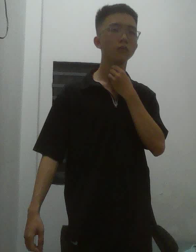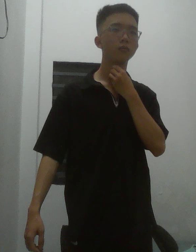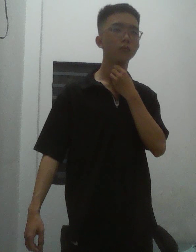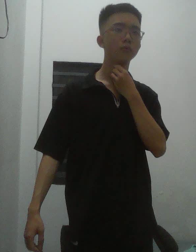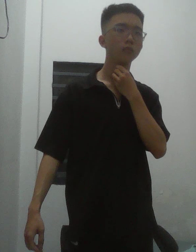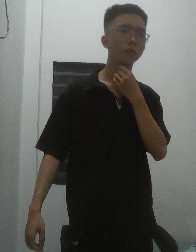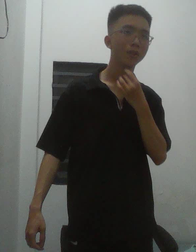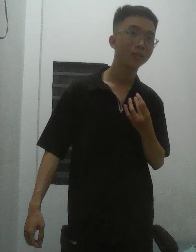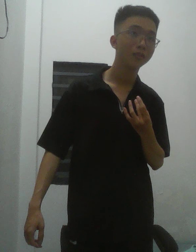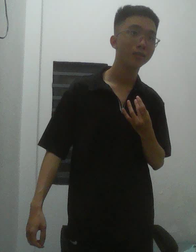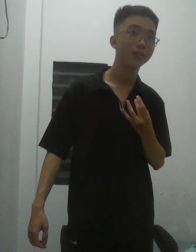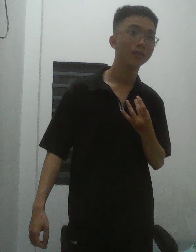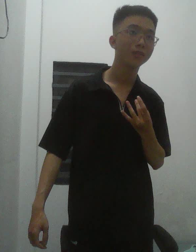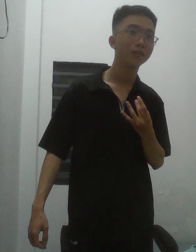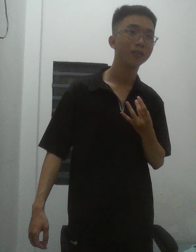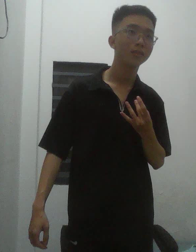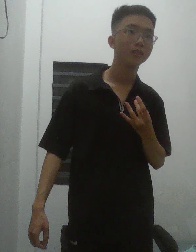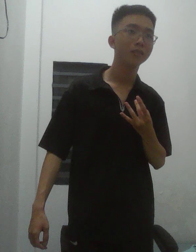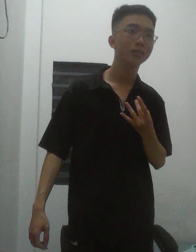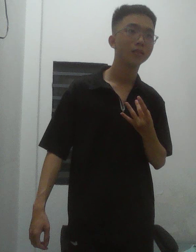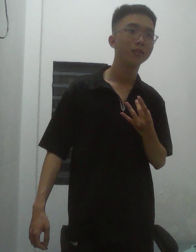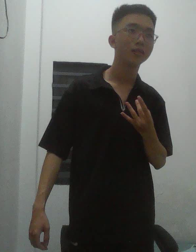thich